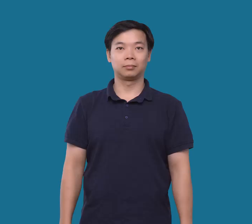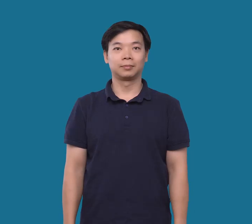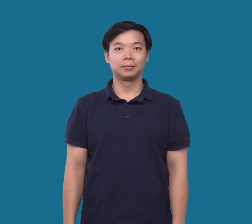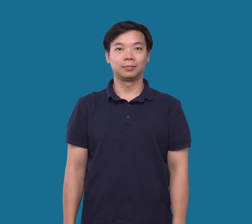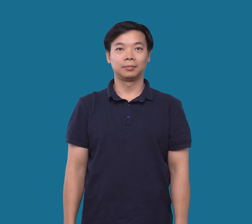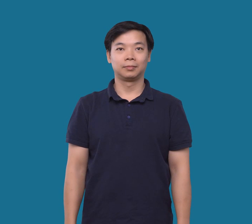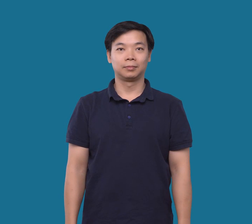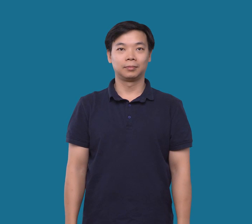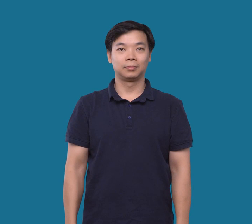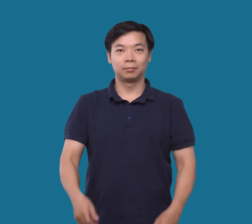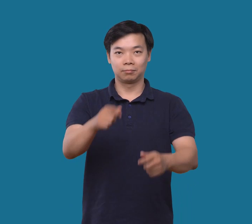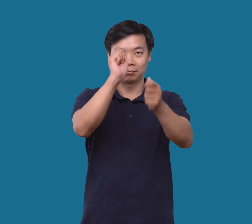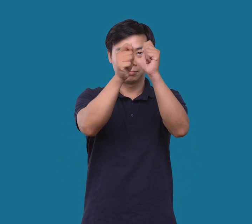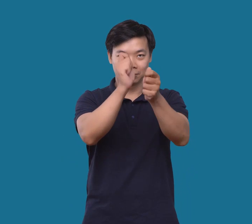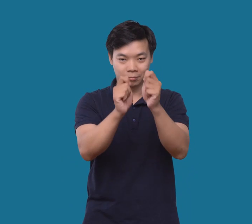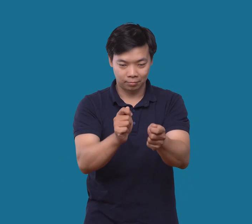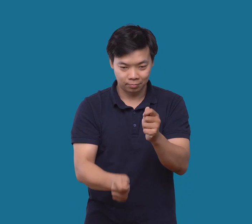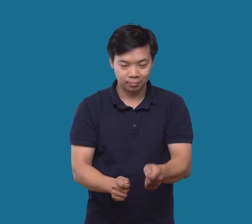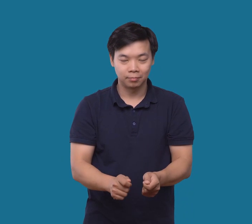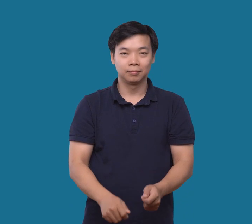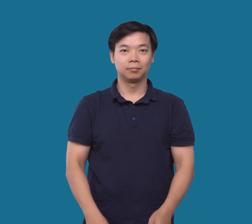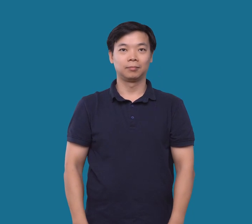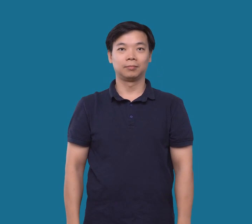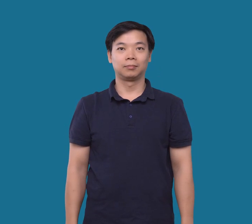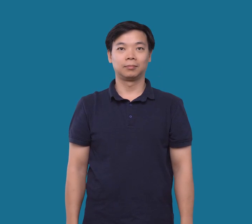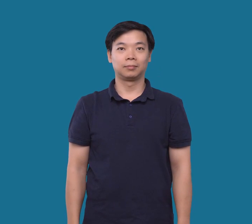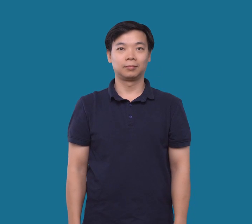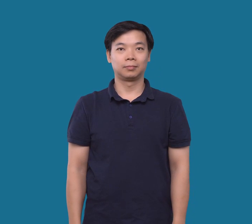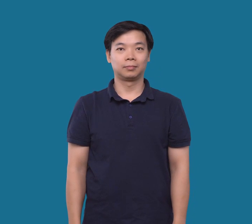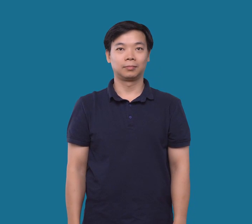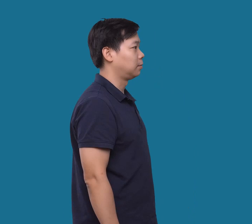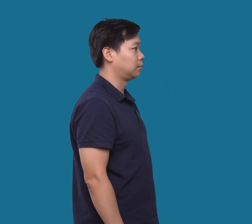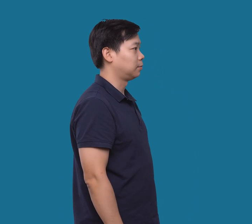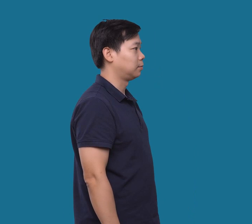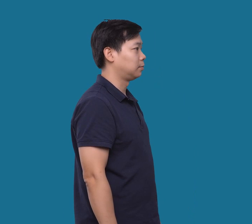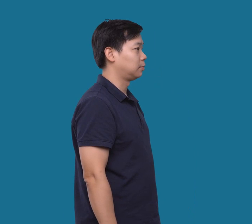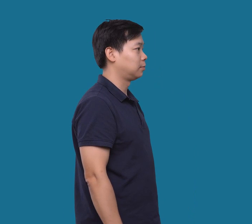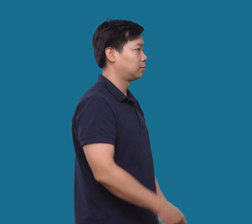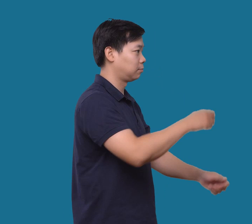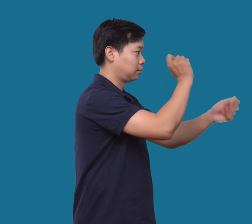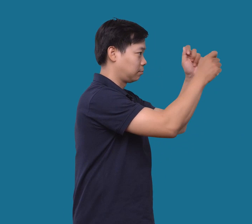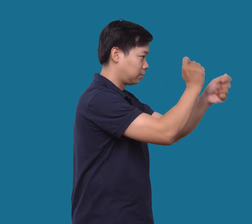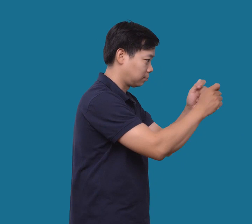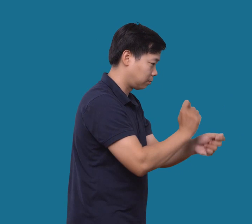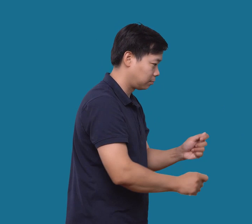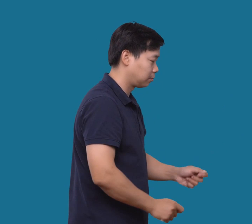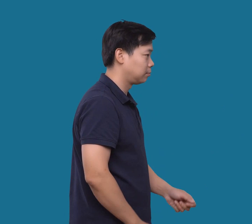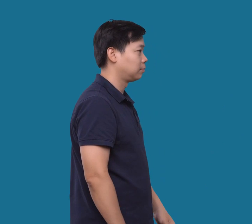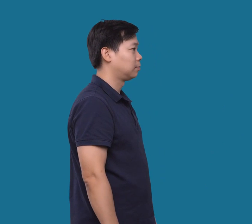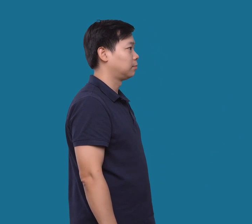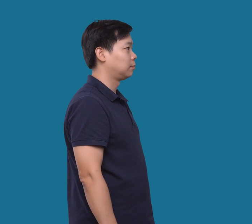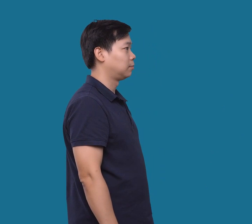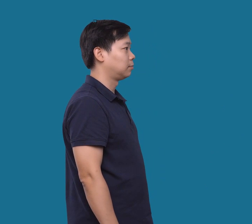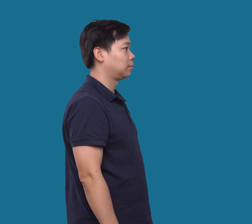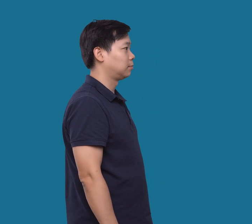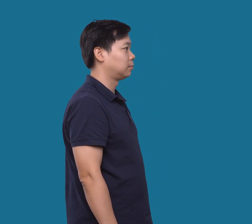đàn tơ-rưng